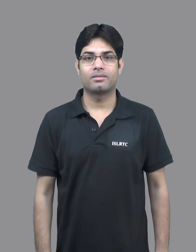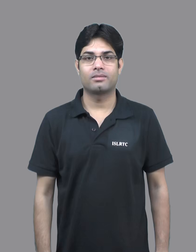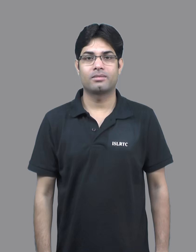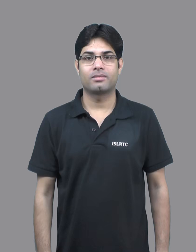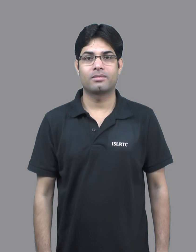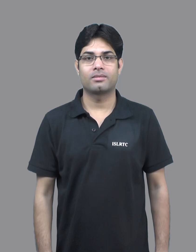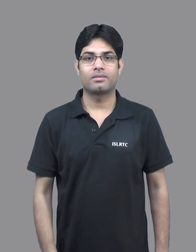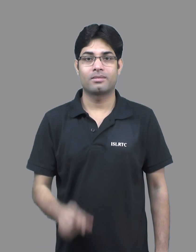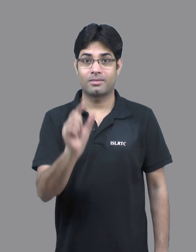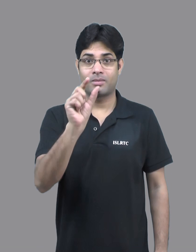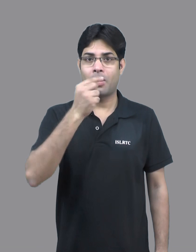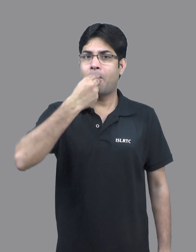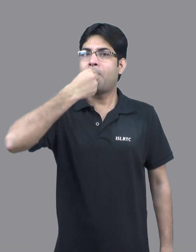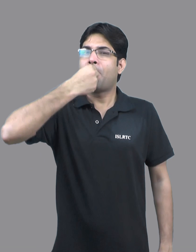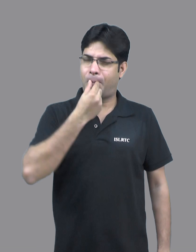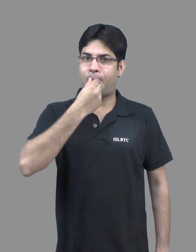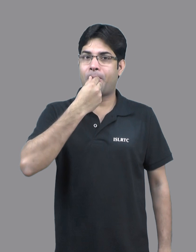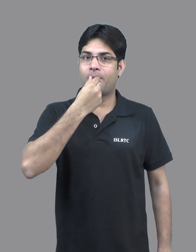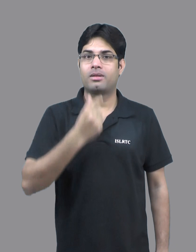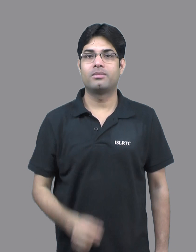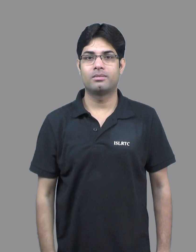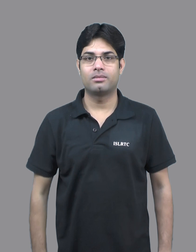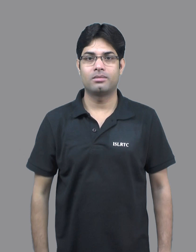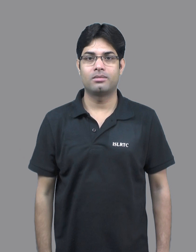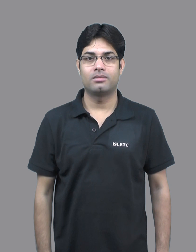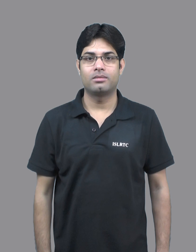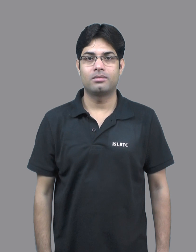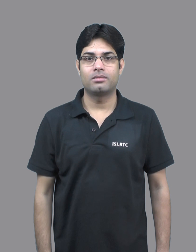Whistle